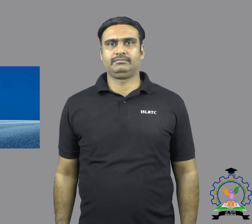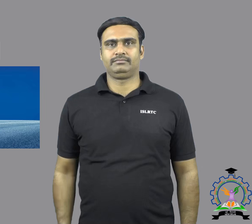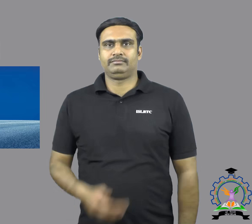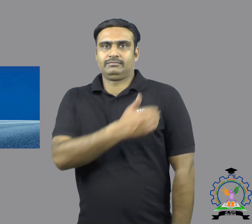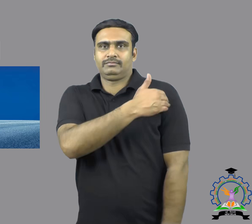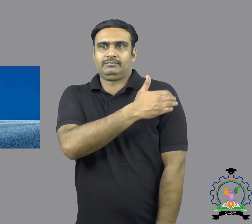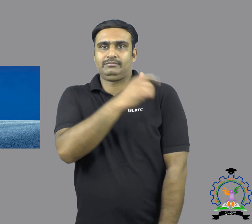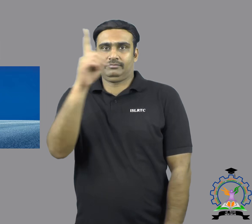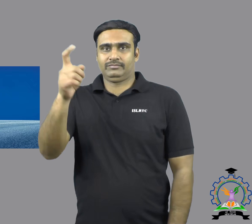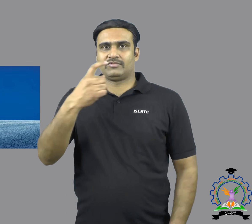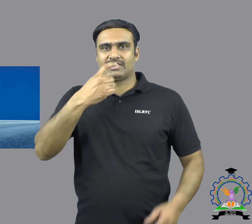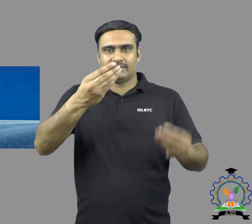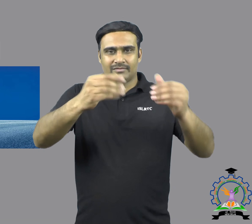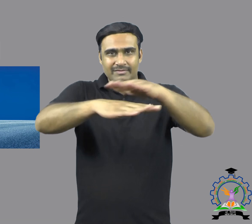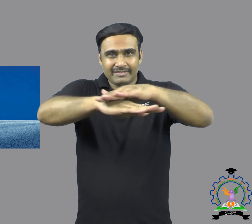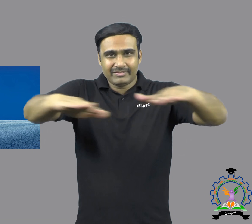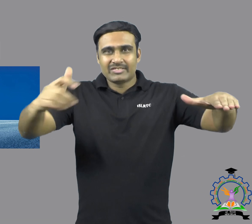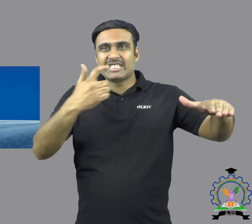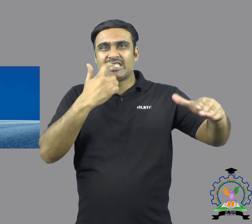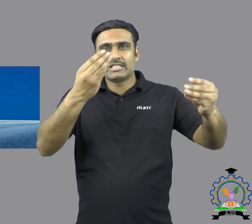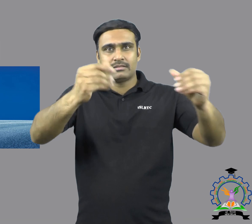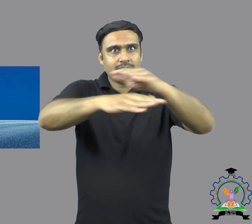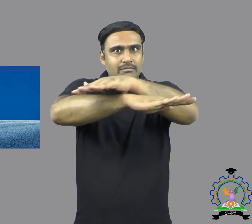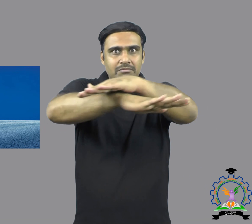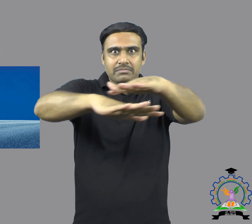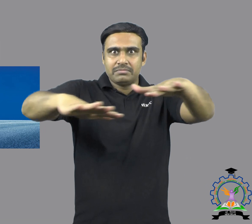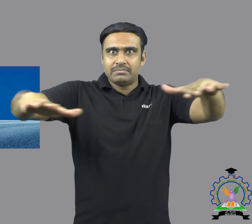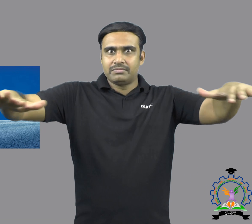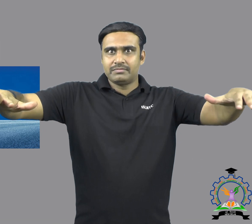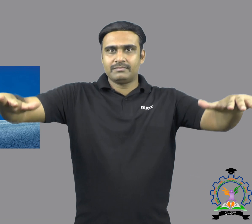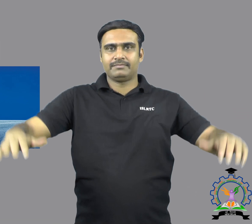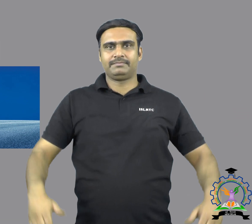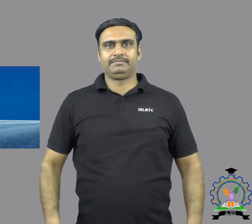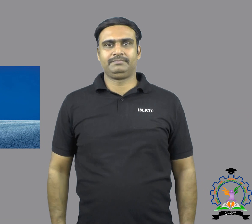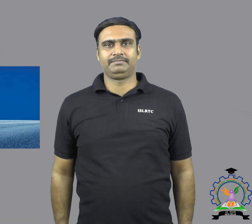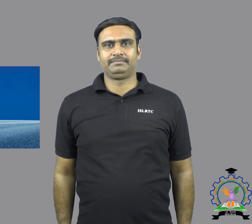Rann of Kutch